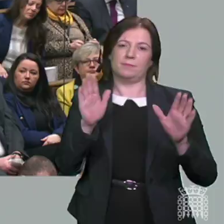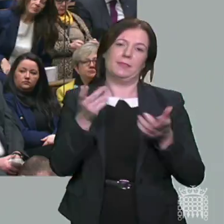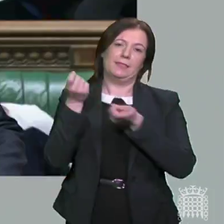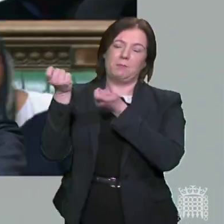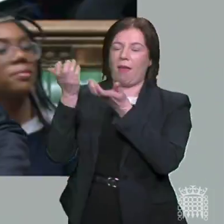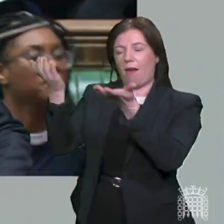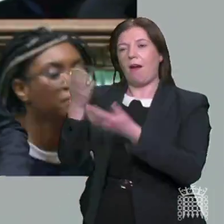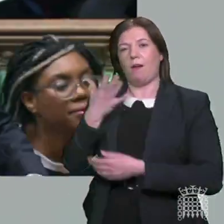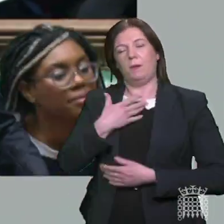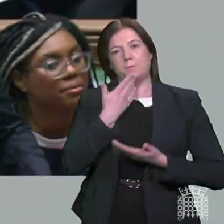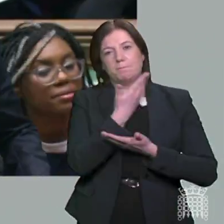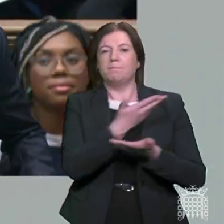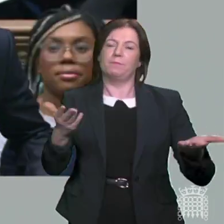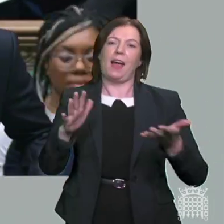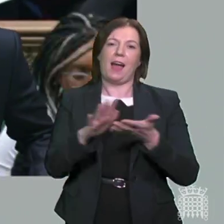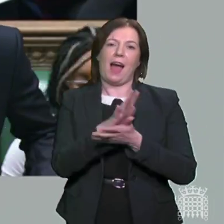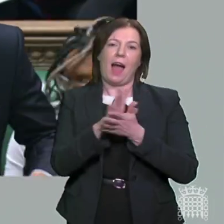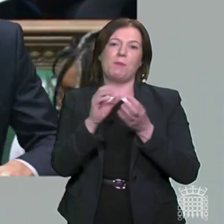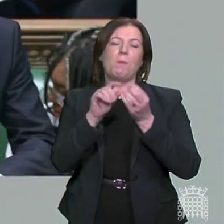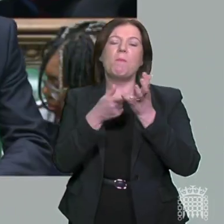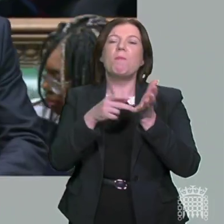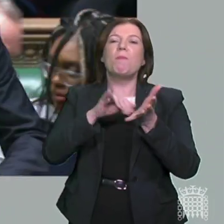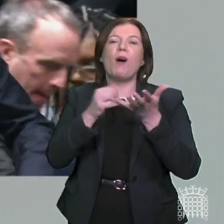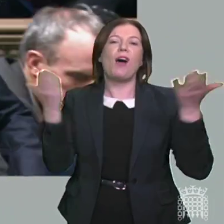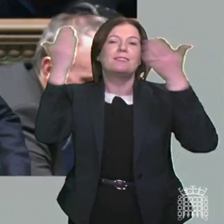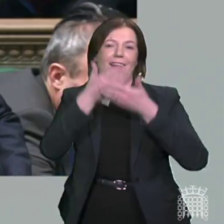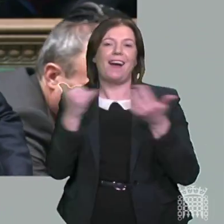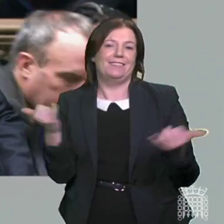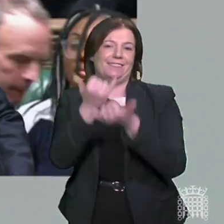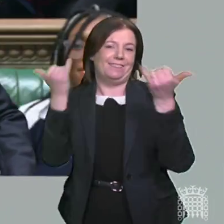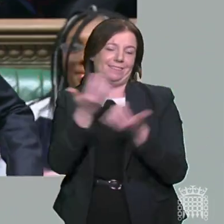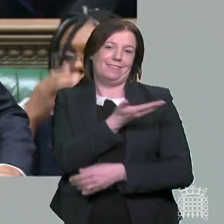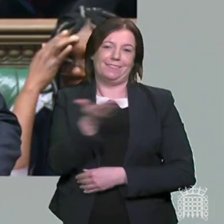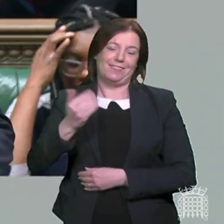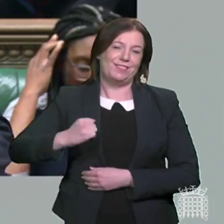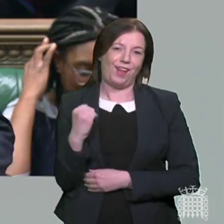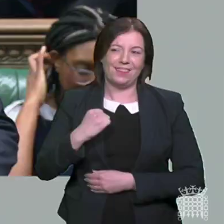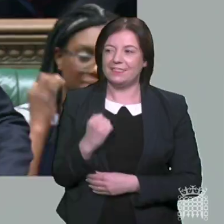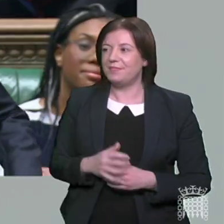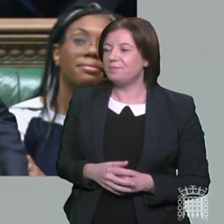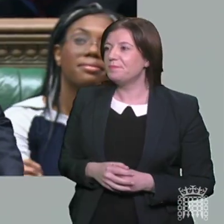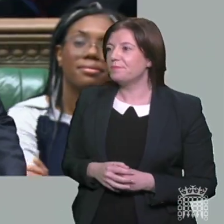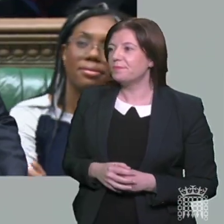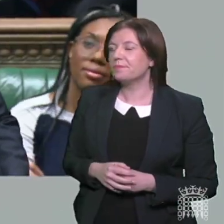Can I start by wishing everyone a happy Burns night, especially those celebrating in Scotland?